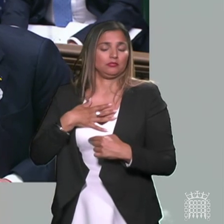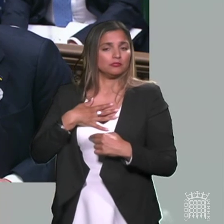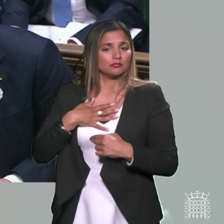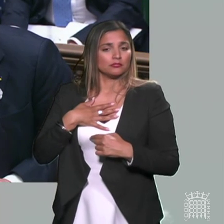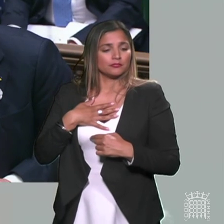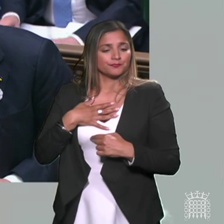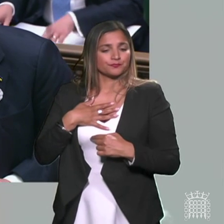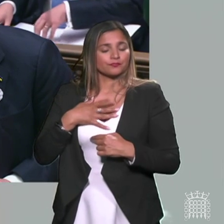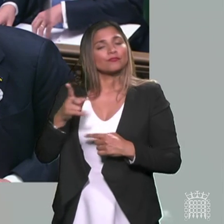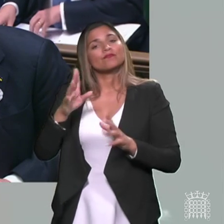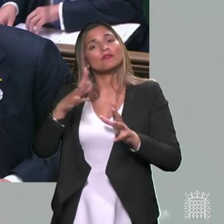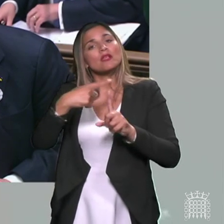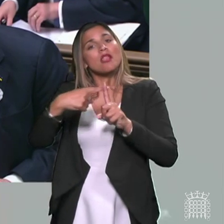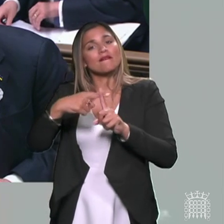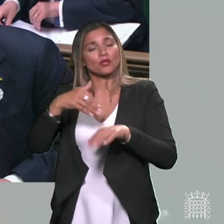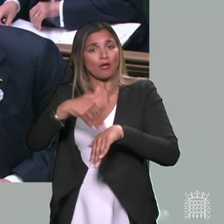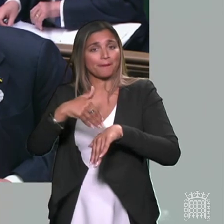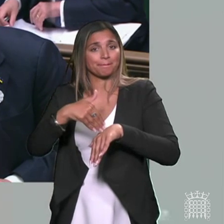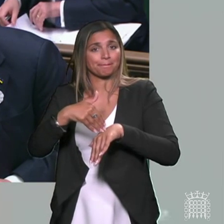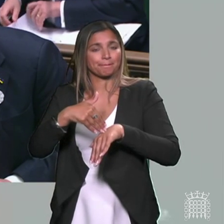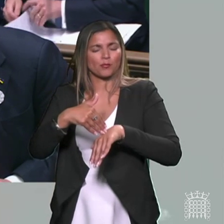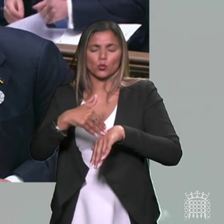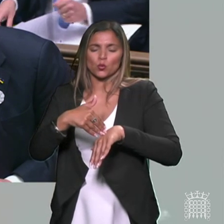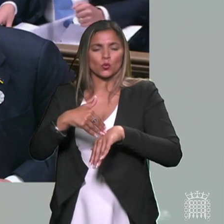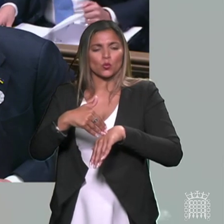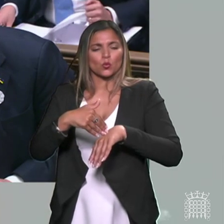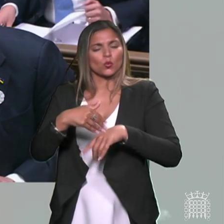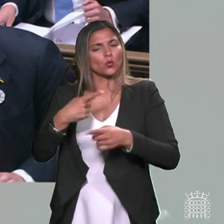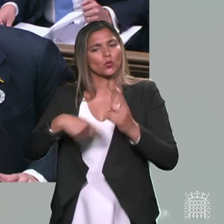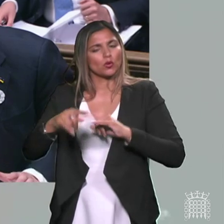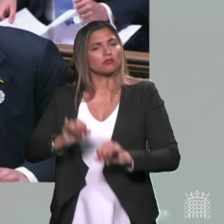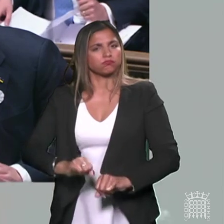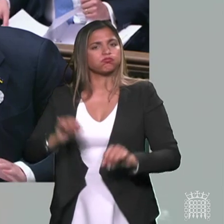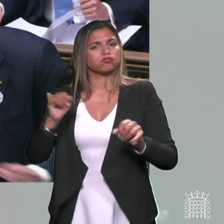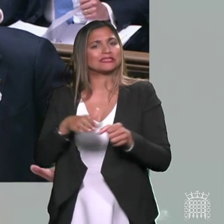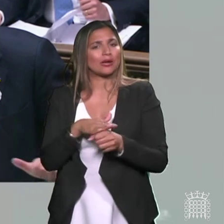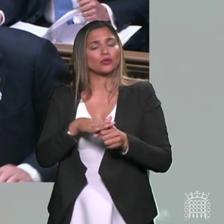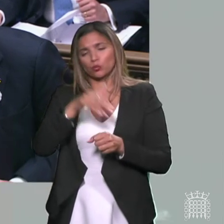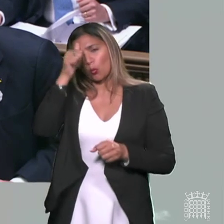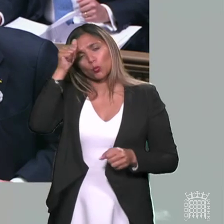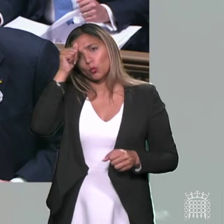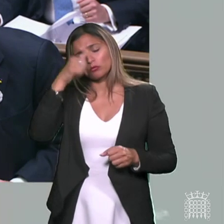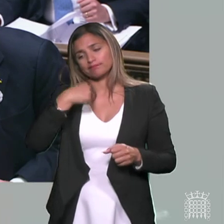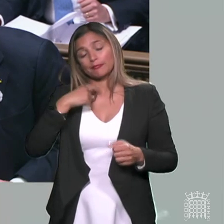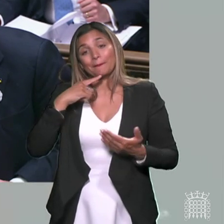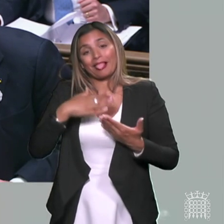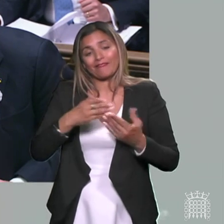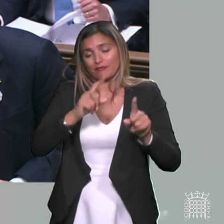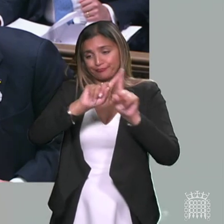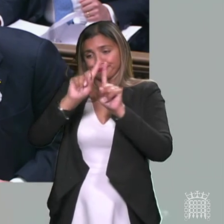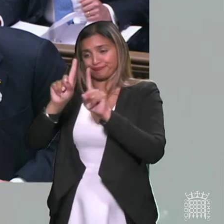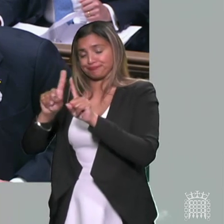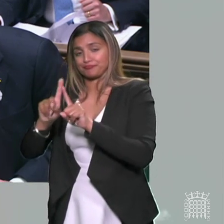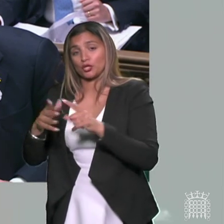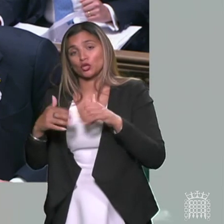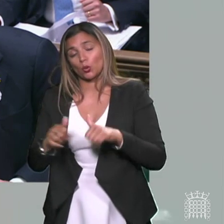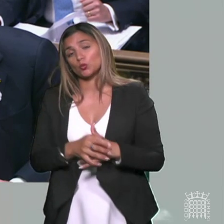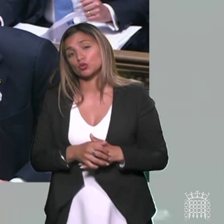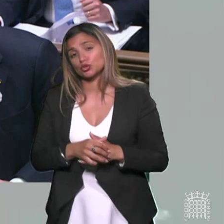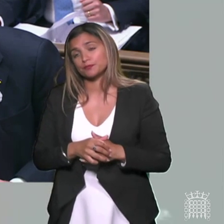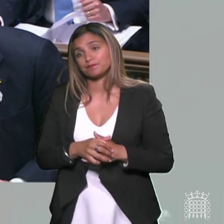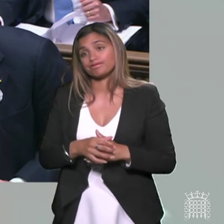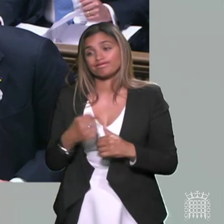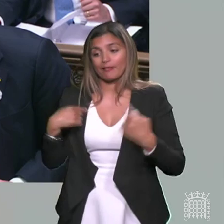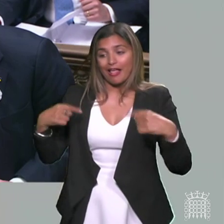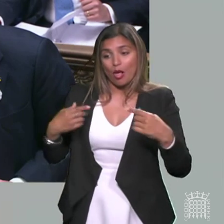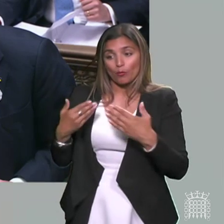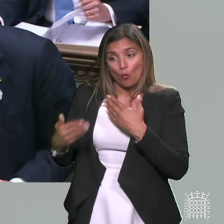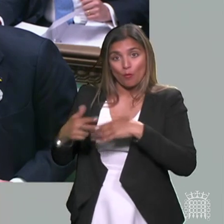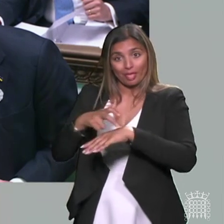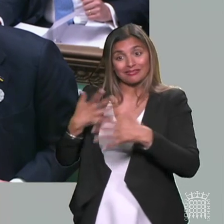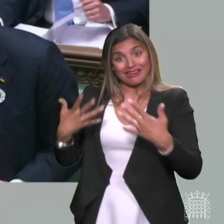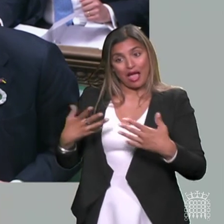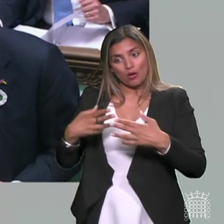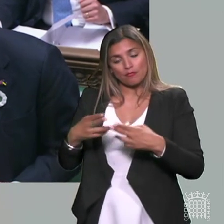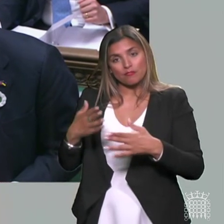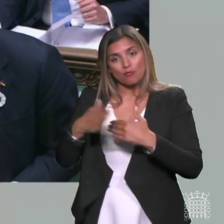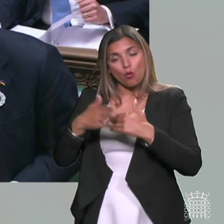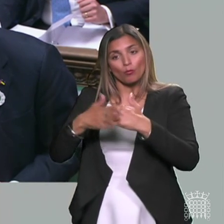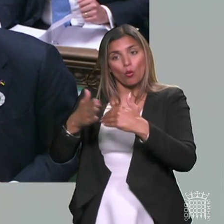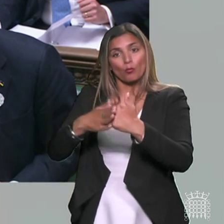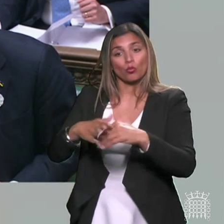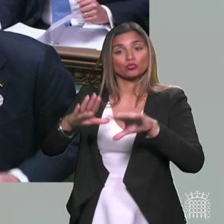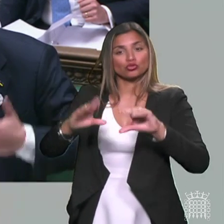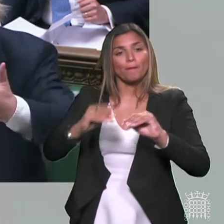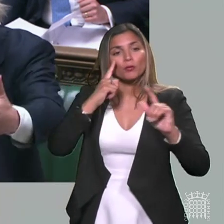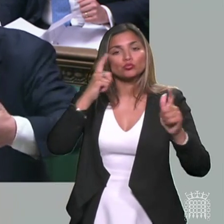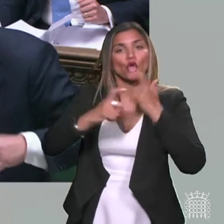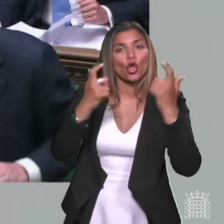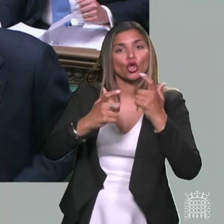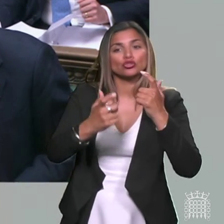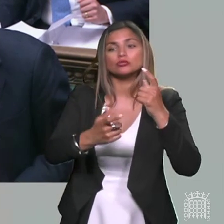Knife crime is a scourge, and I believe there are many different solutions, but one of them unquestionably is allowing the police to do more stop and search and making sure we have more police out on the street.